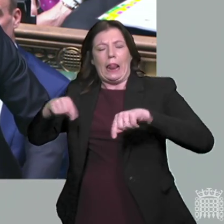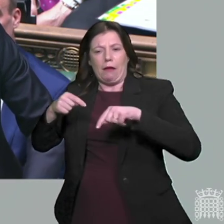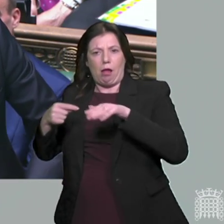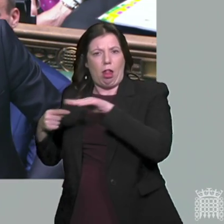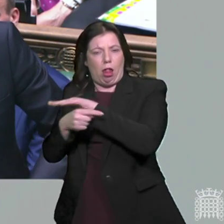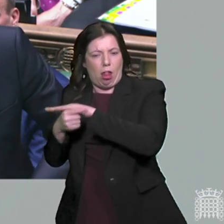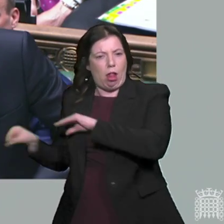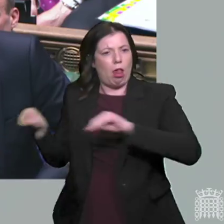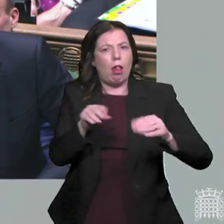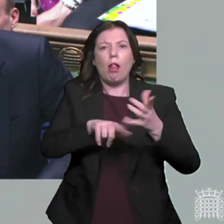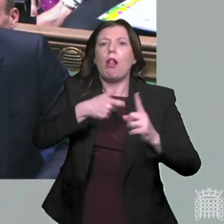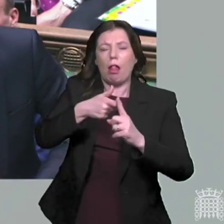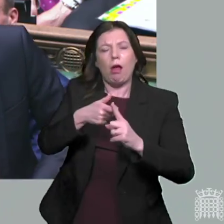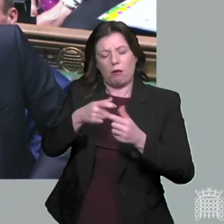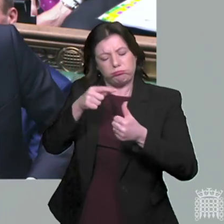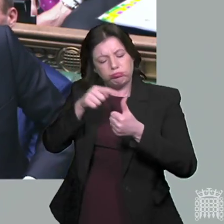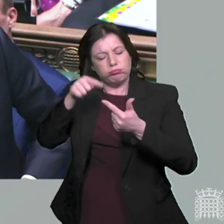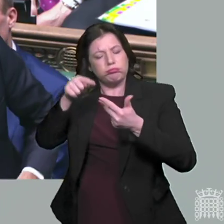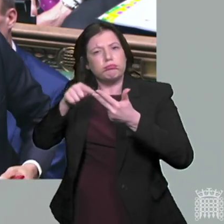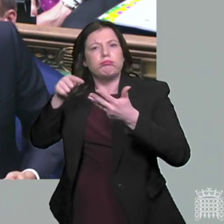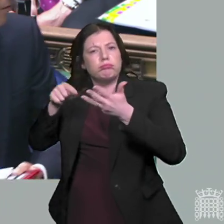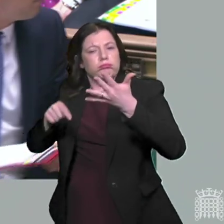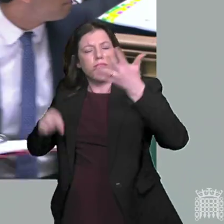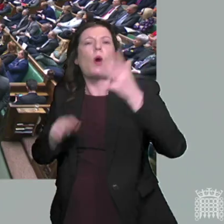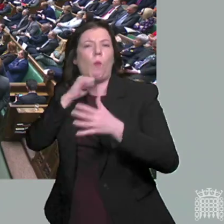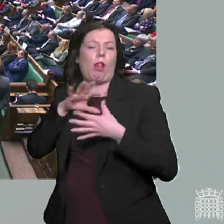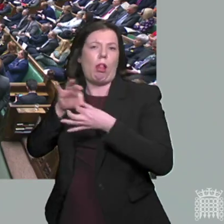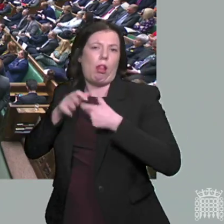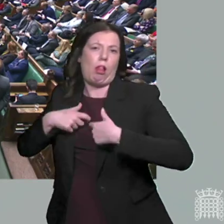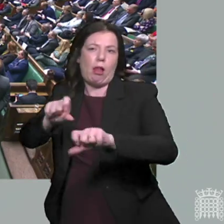I look forward to those discussions and hope we can conclude them productively on a range of different areas.